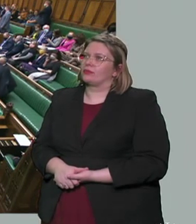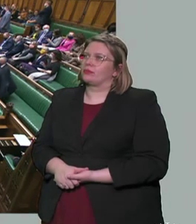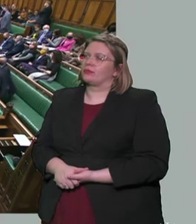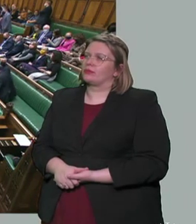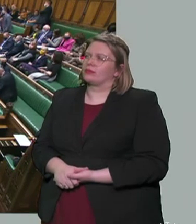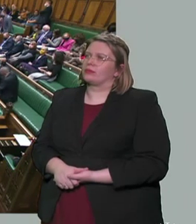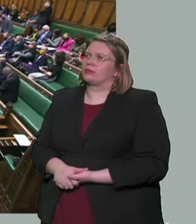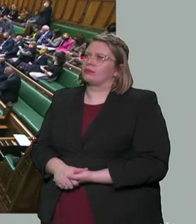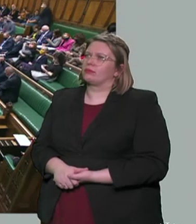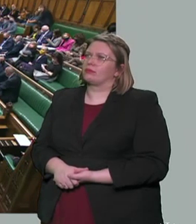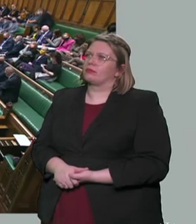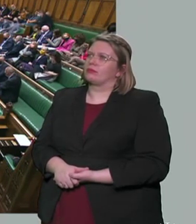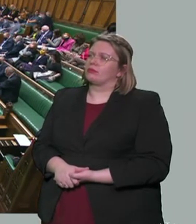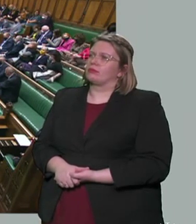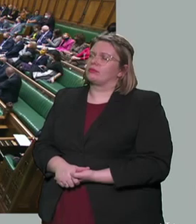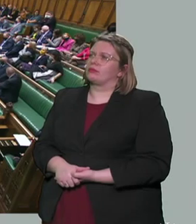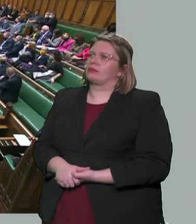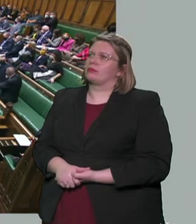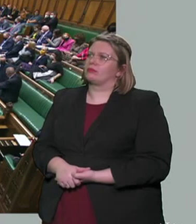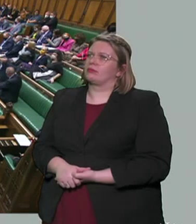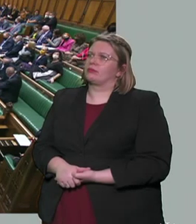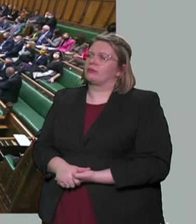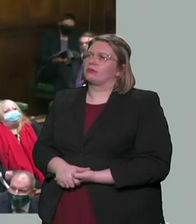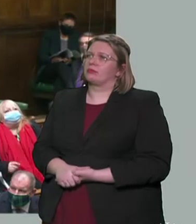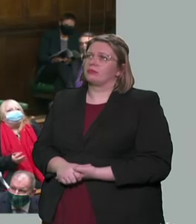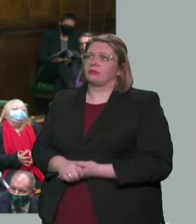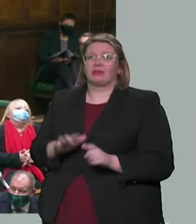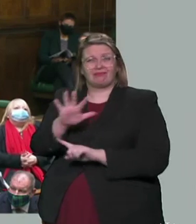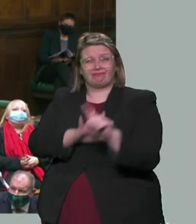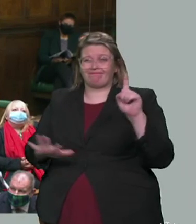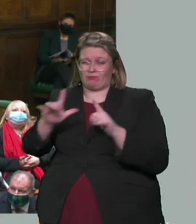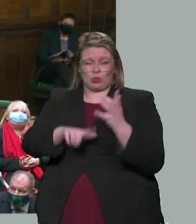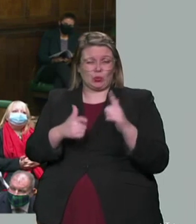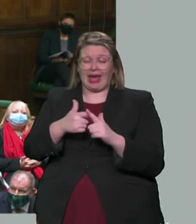Millions across the United Kingdom are facing great difficulty with their energy bills.